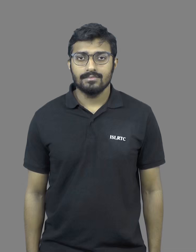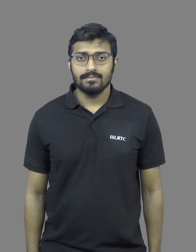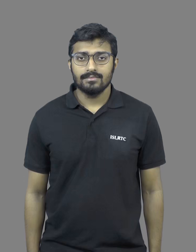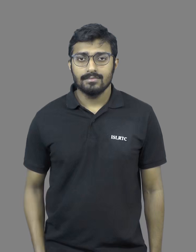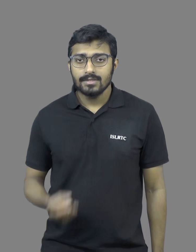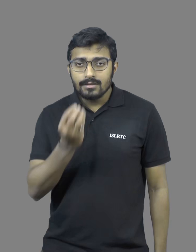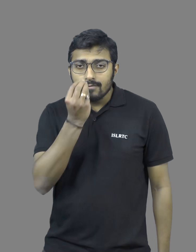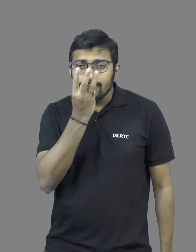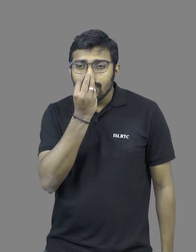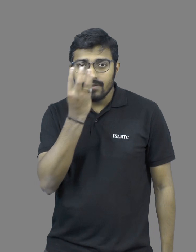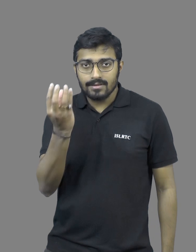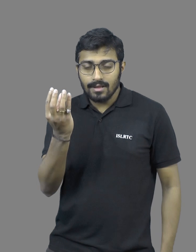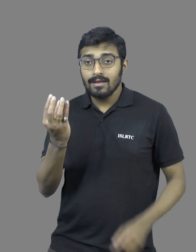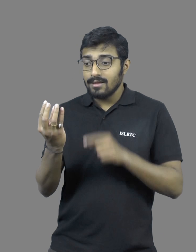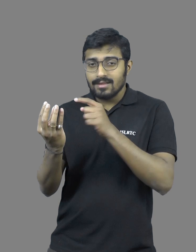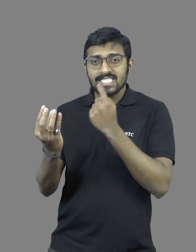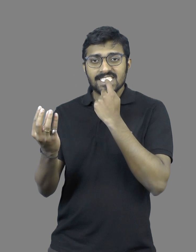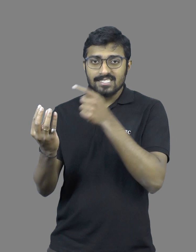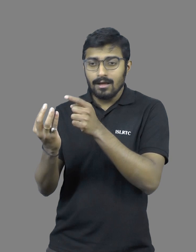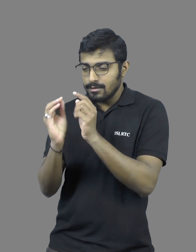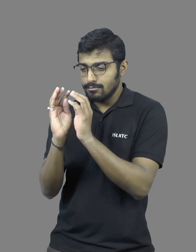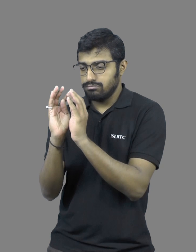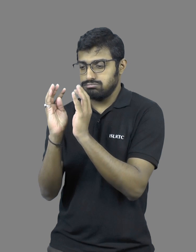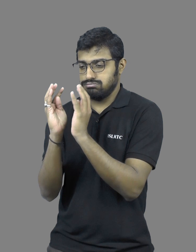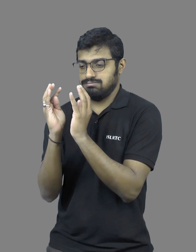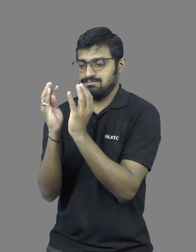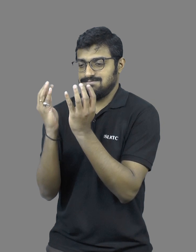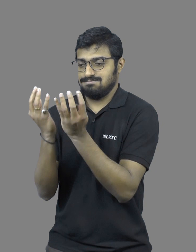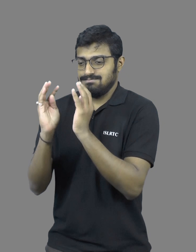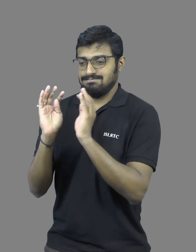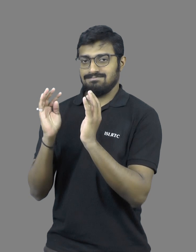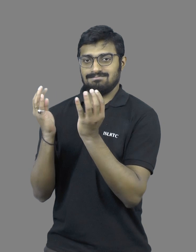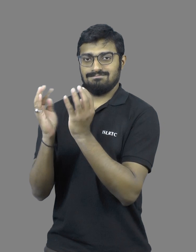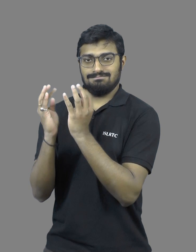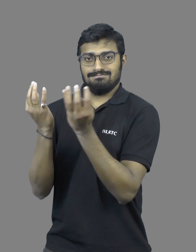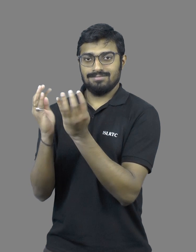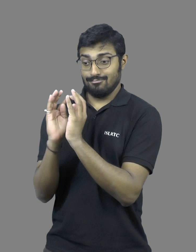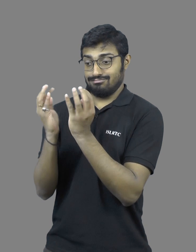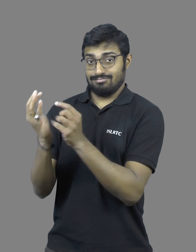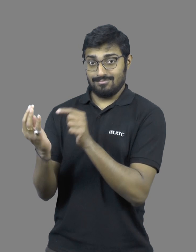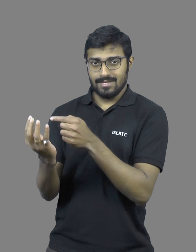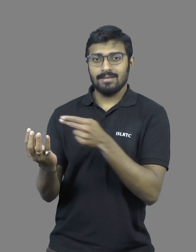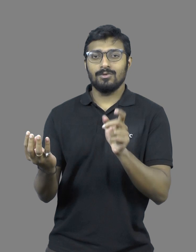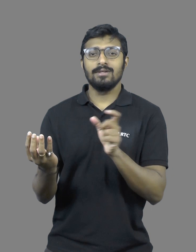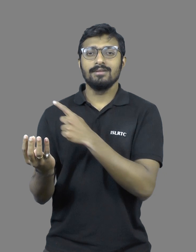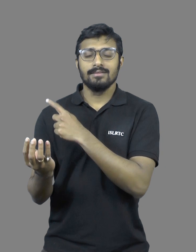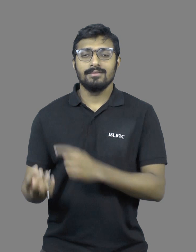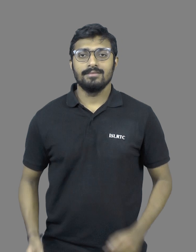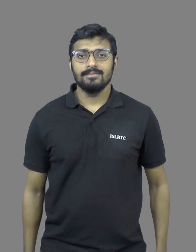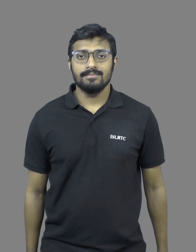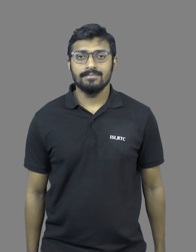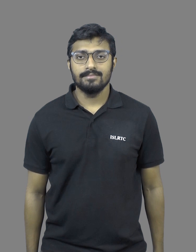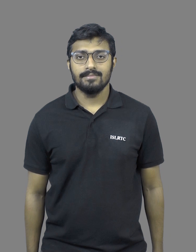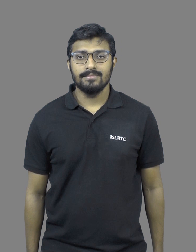Jasminum Sambac